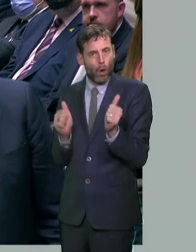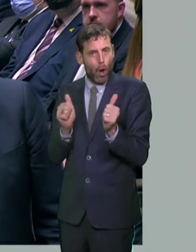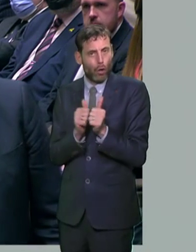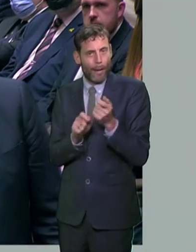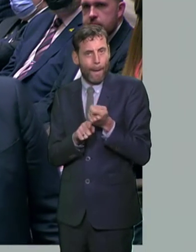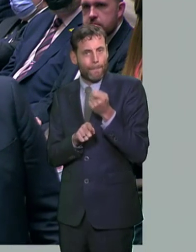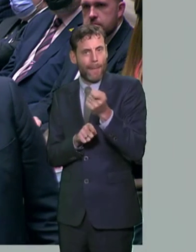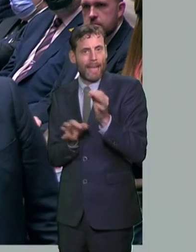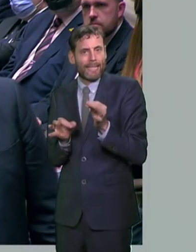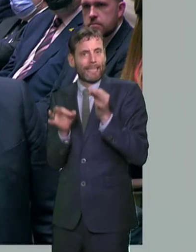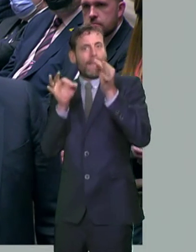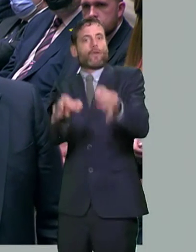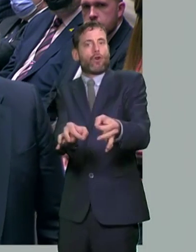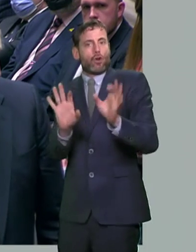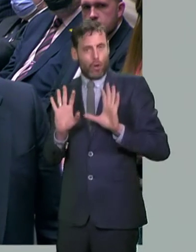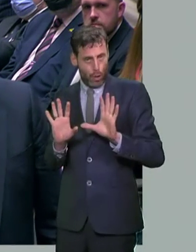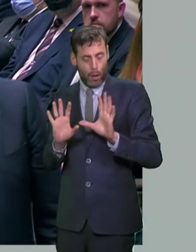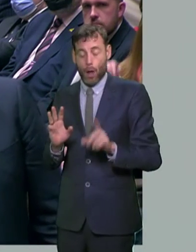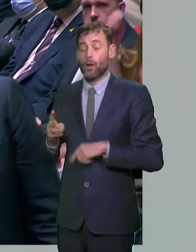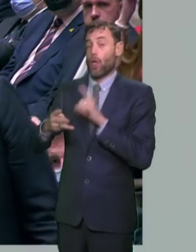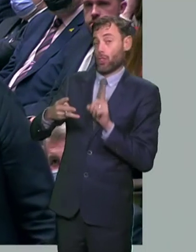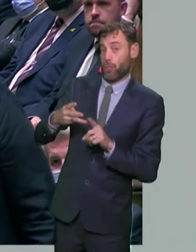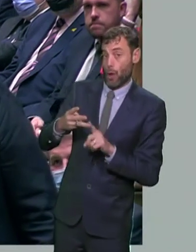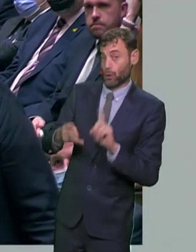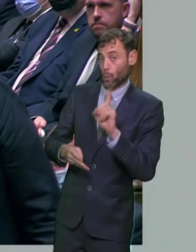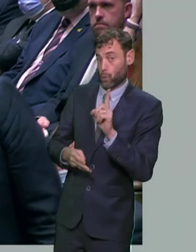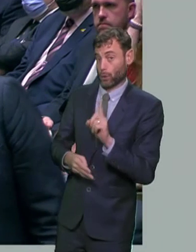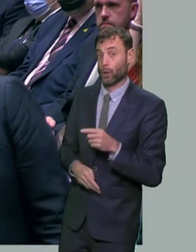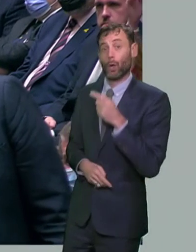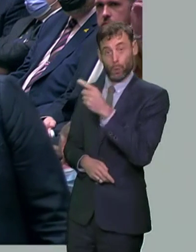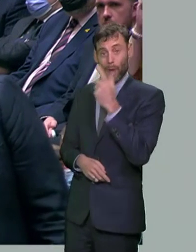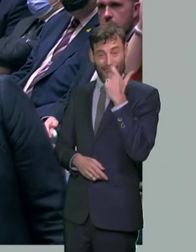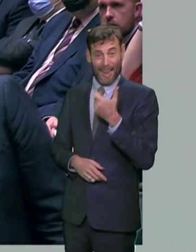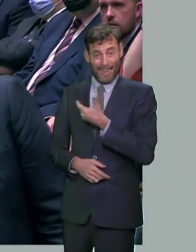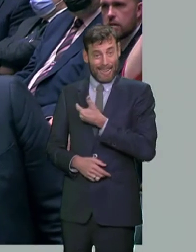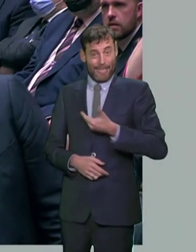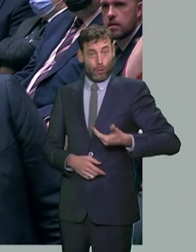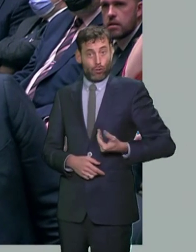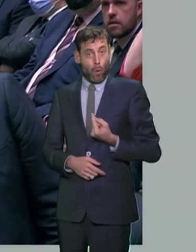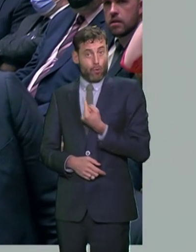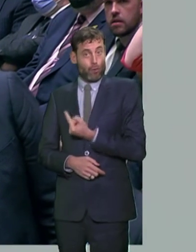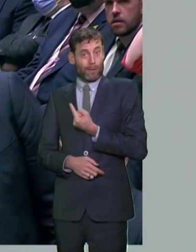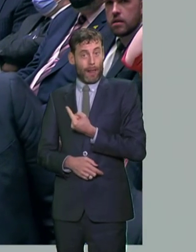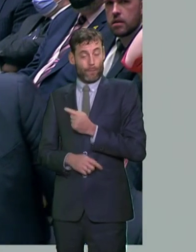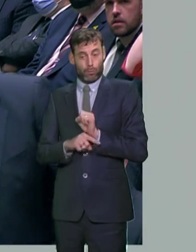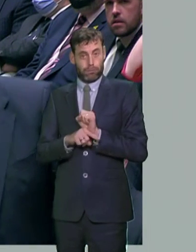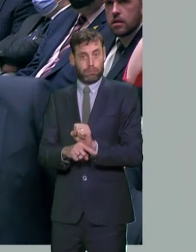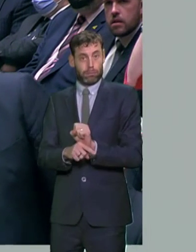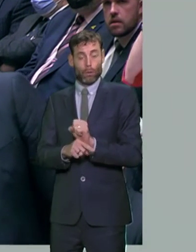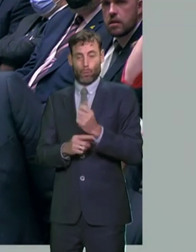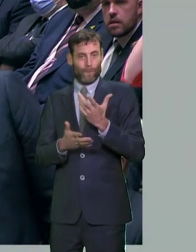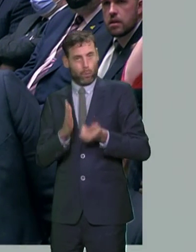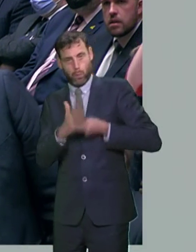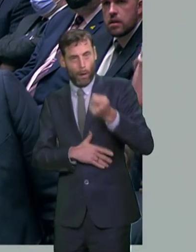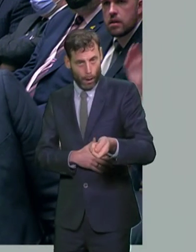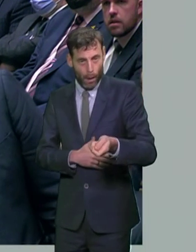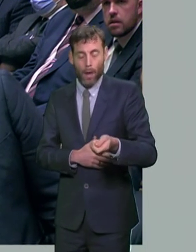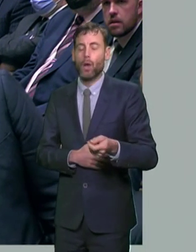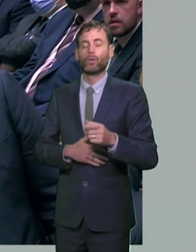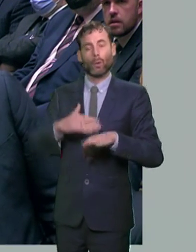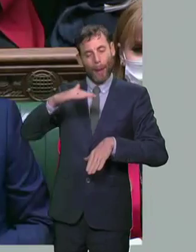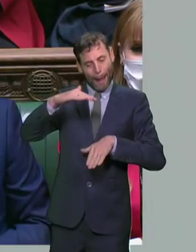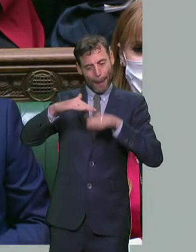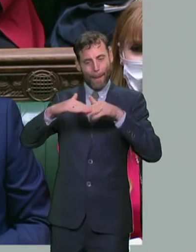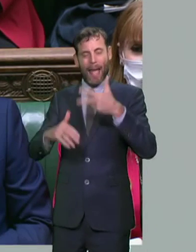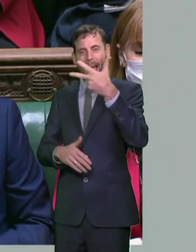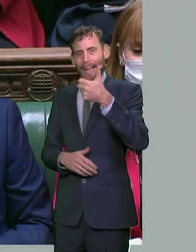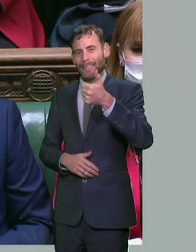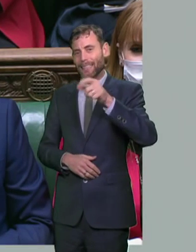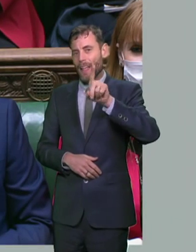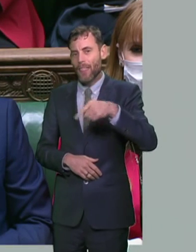No. 3, we are allowing you to insure yourself for the first time against catastrophic consequences by capping it at £86,000.